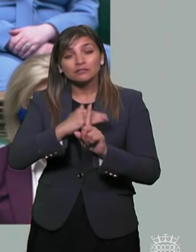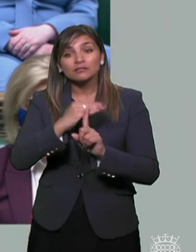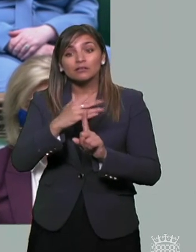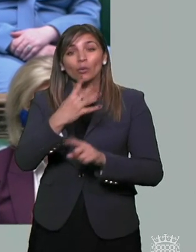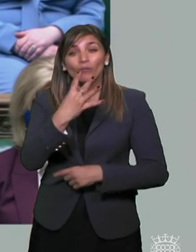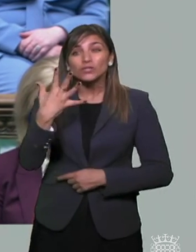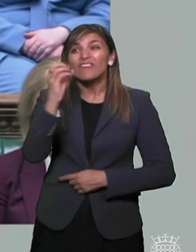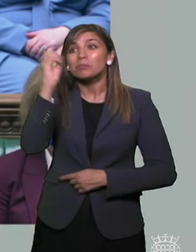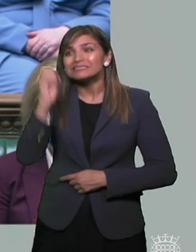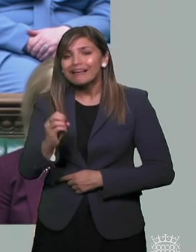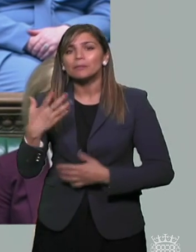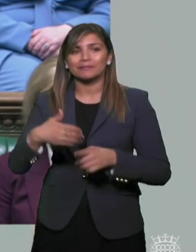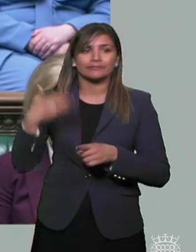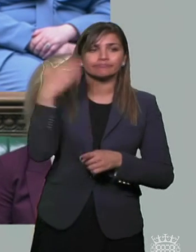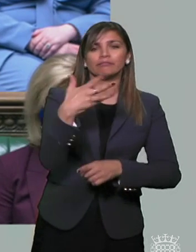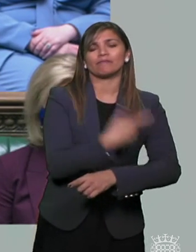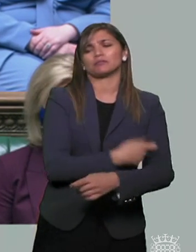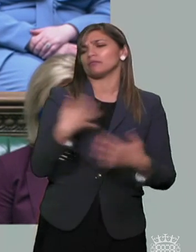I thank our amazing staff, I thank the NHS, I thank all the GPs—